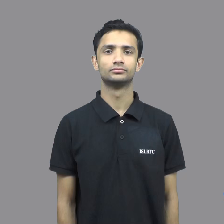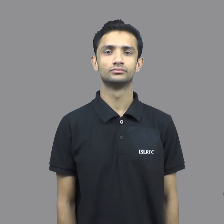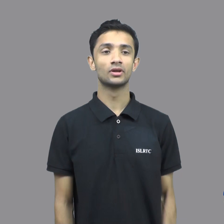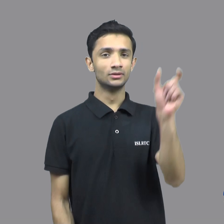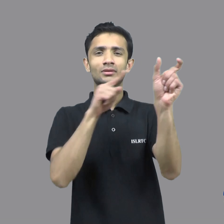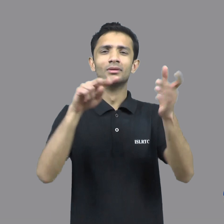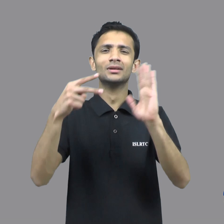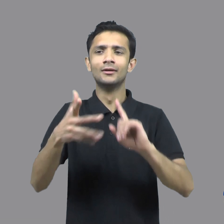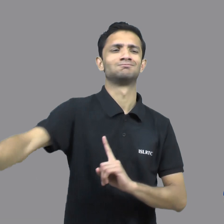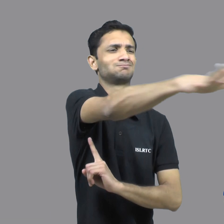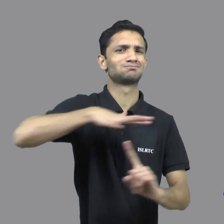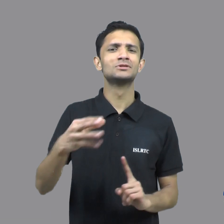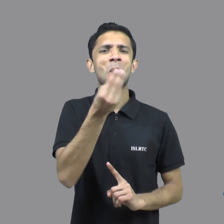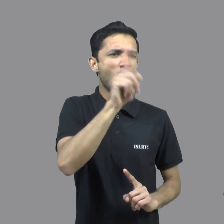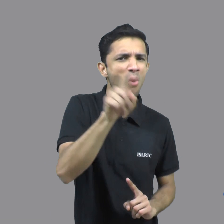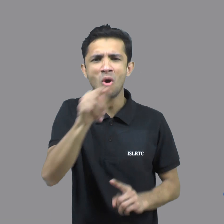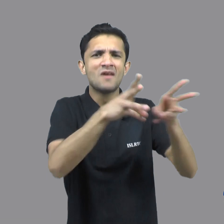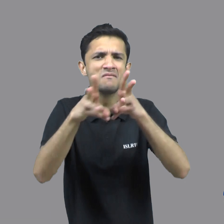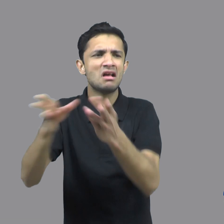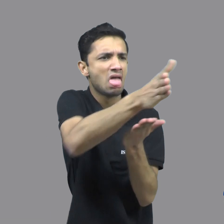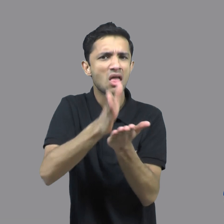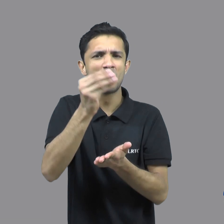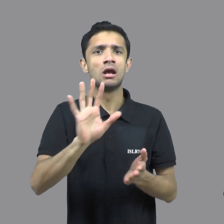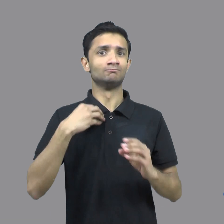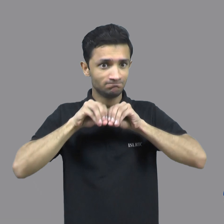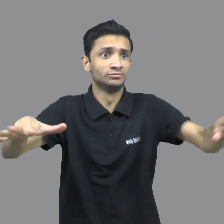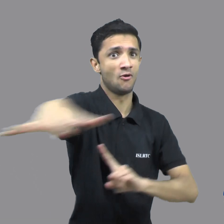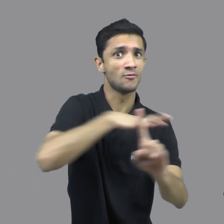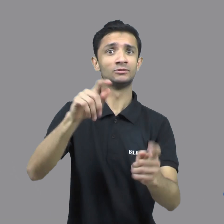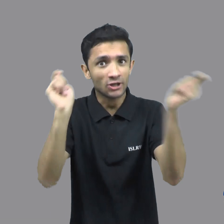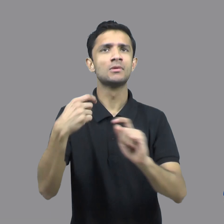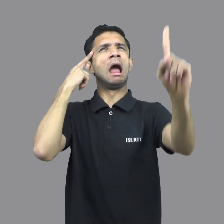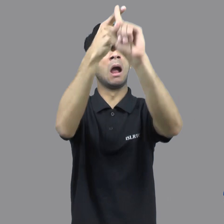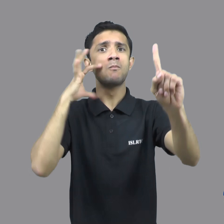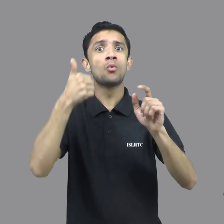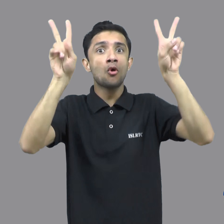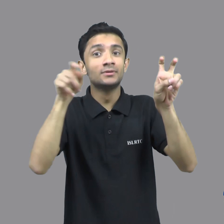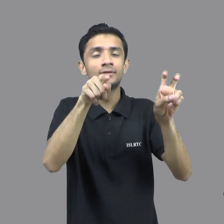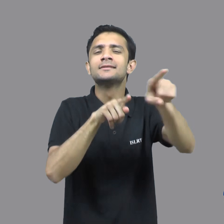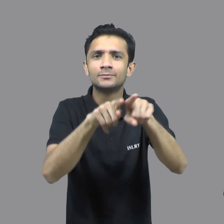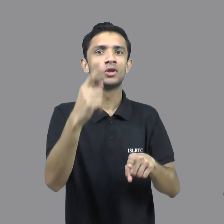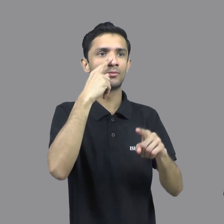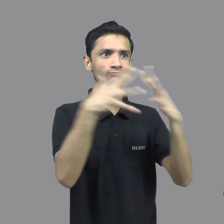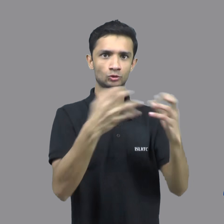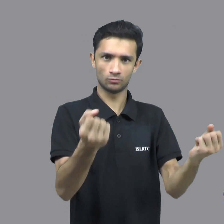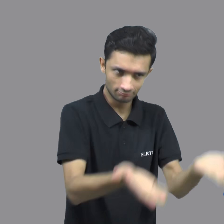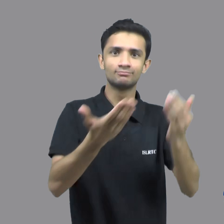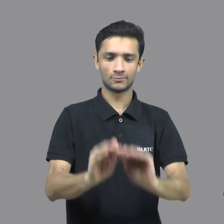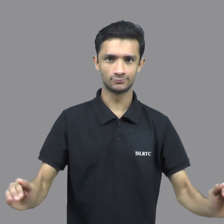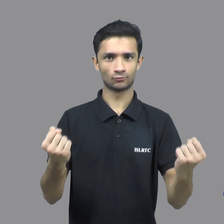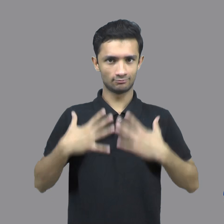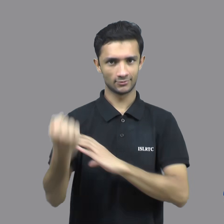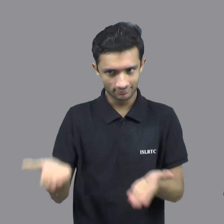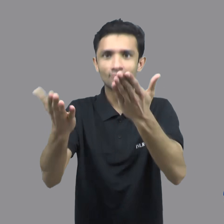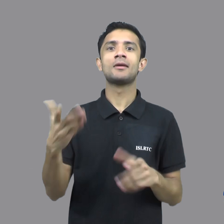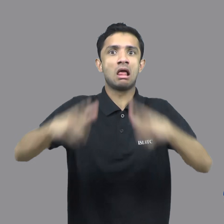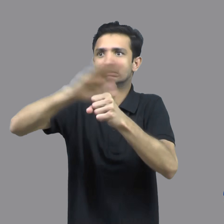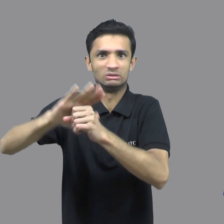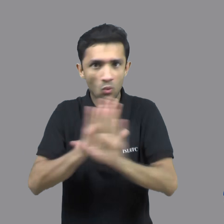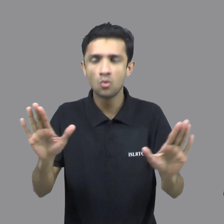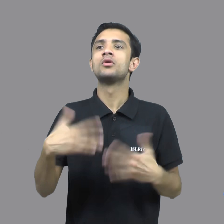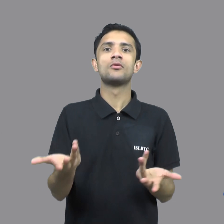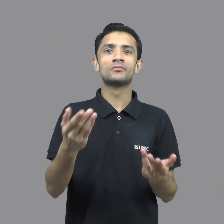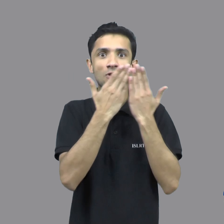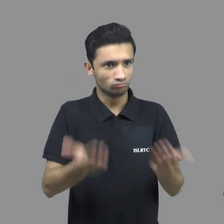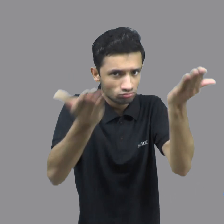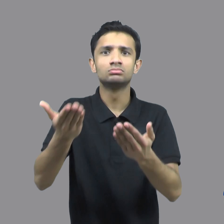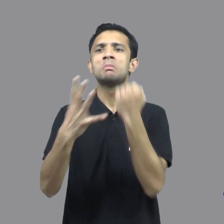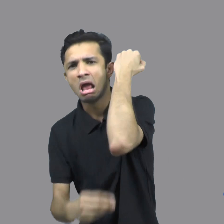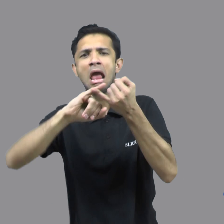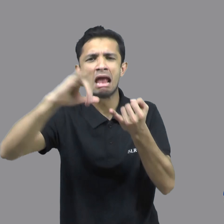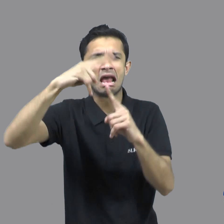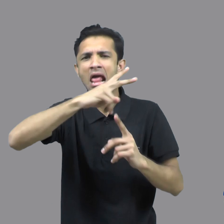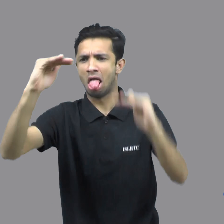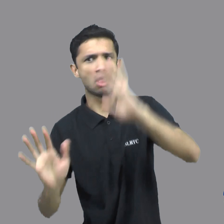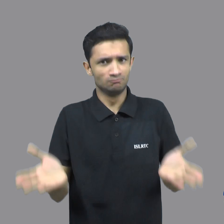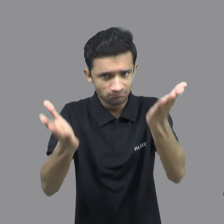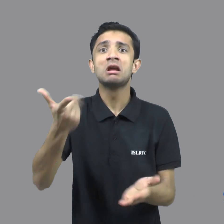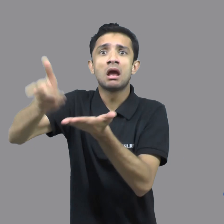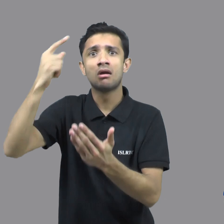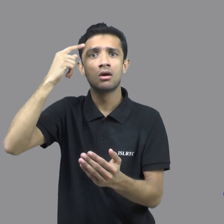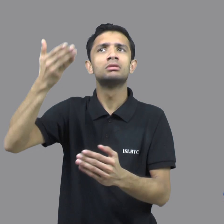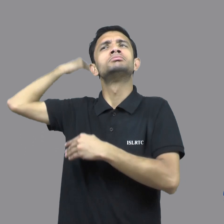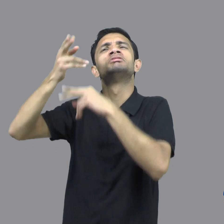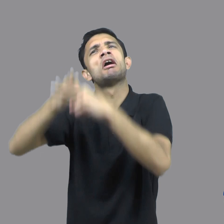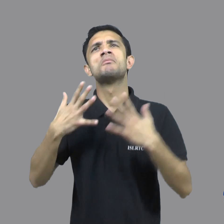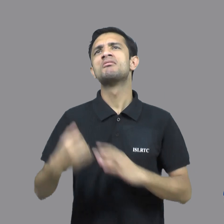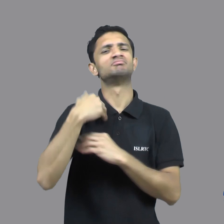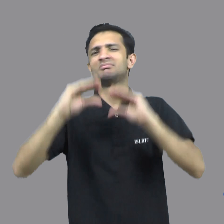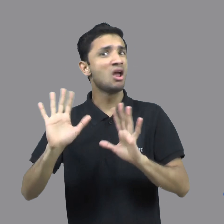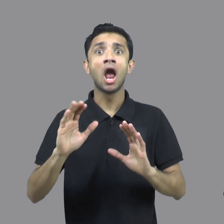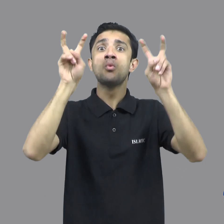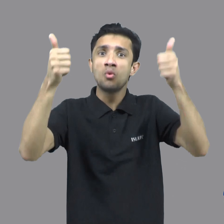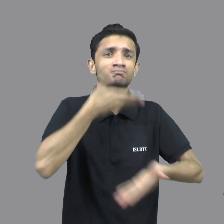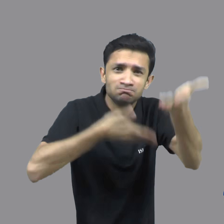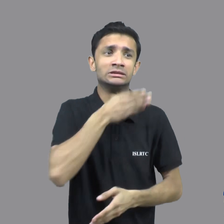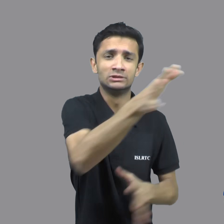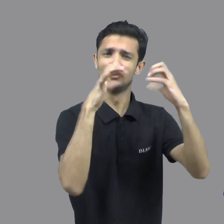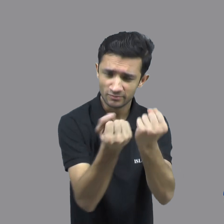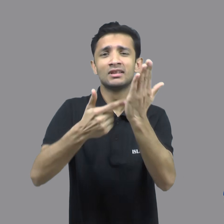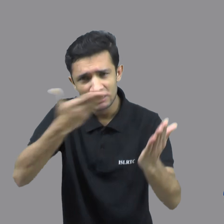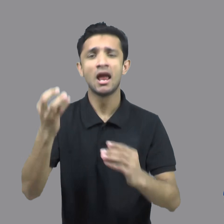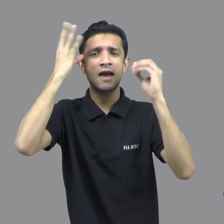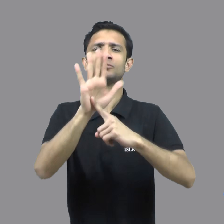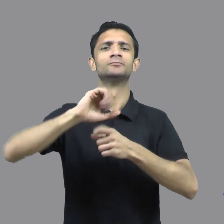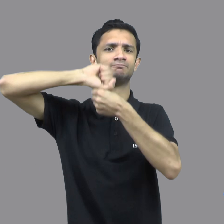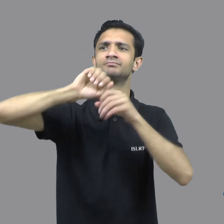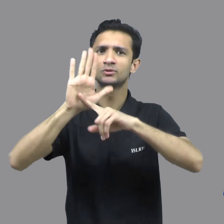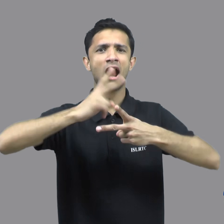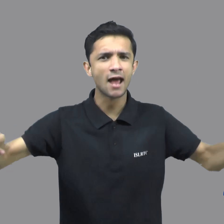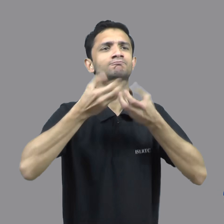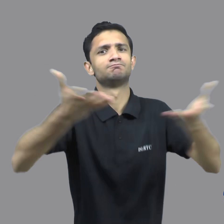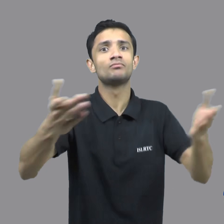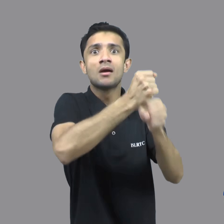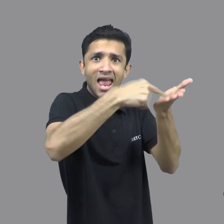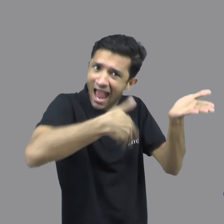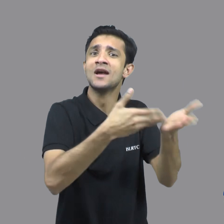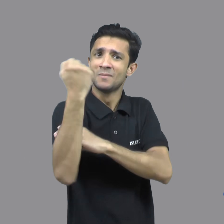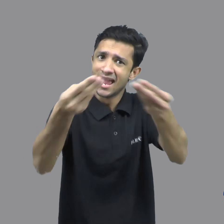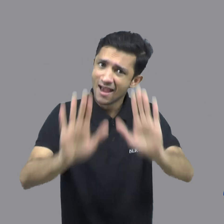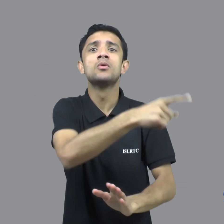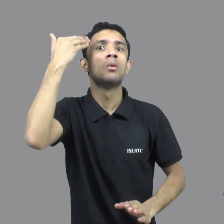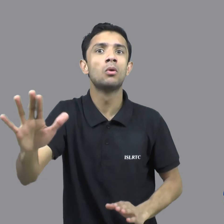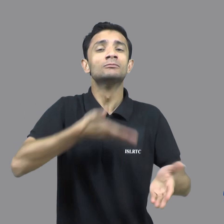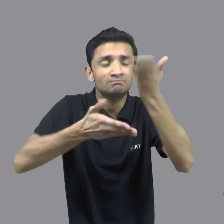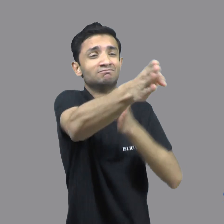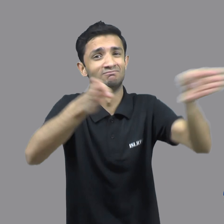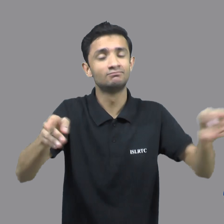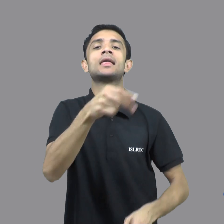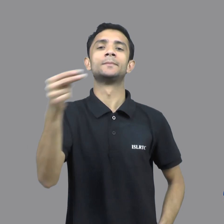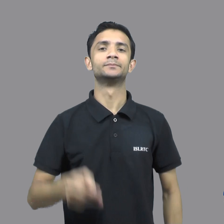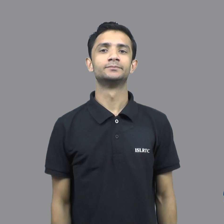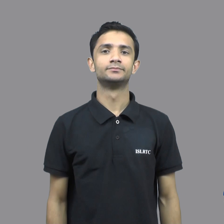Campaigning